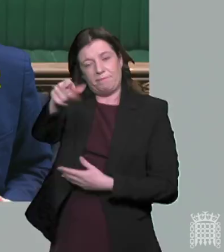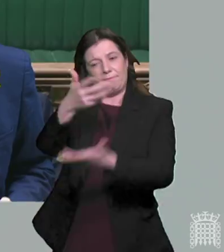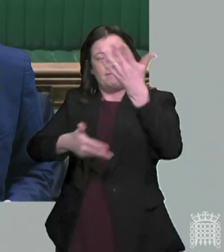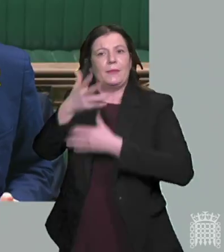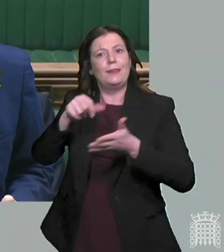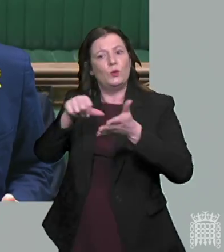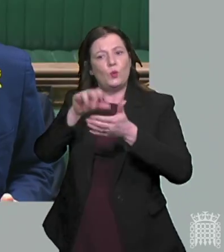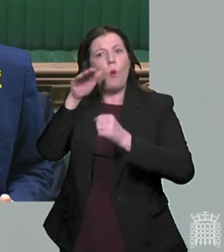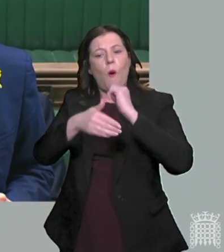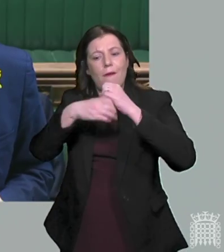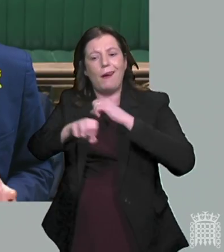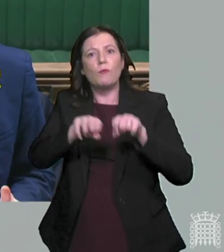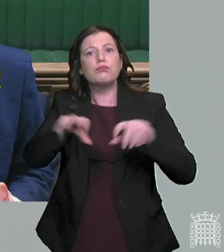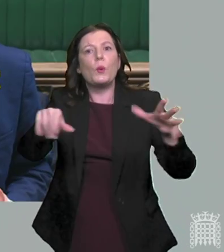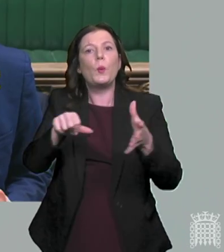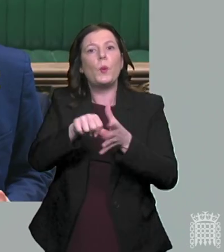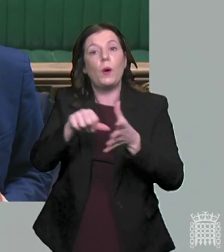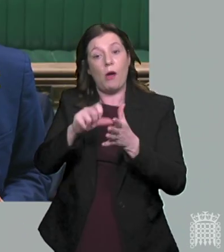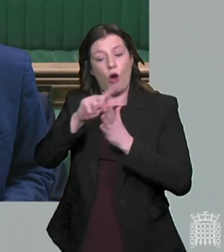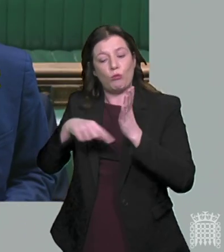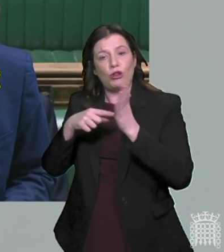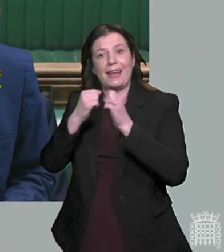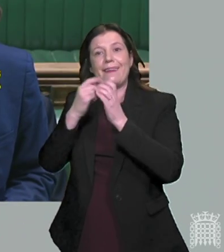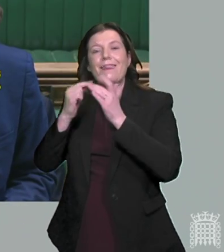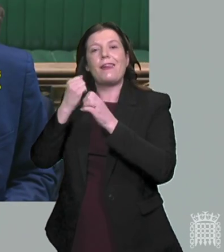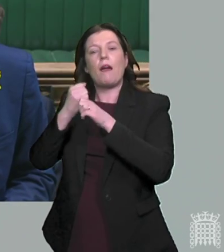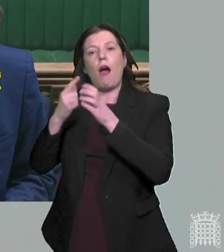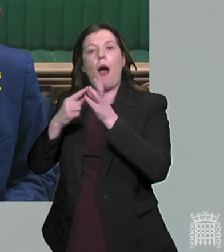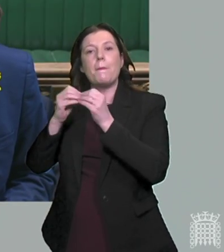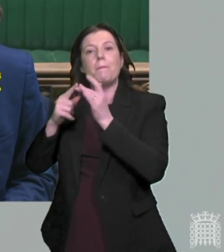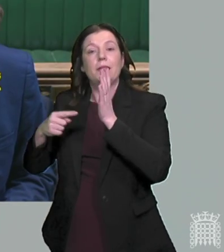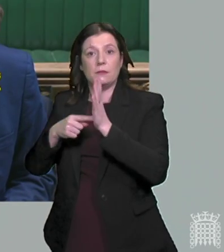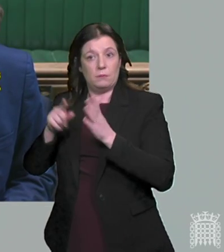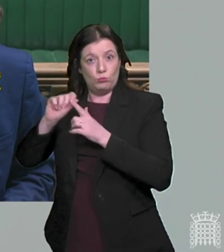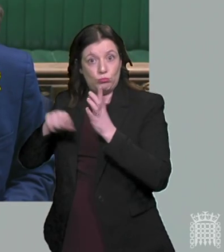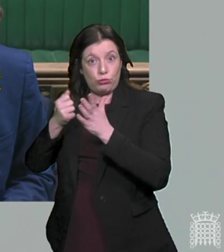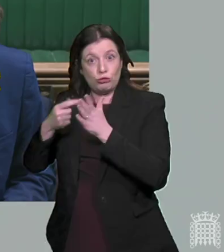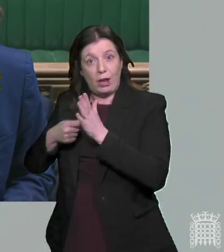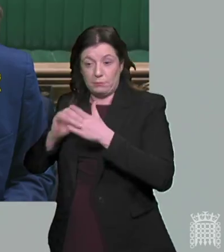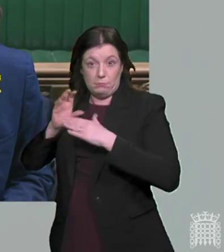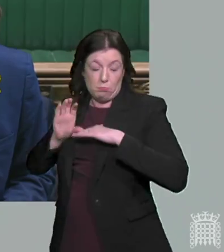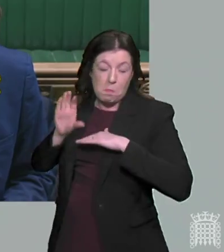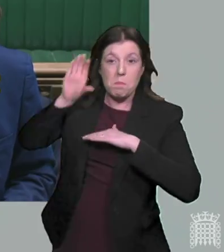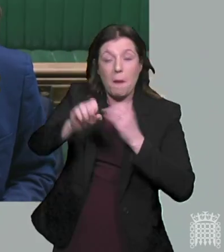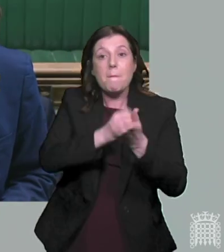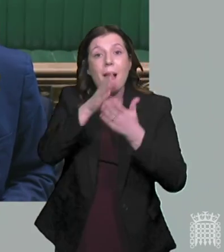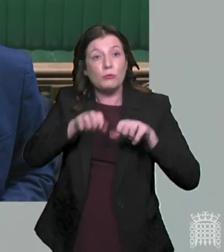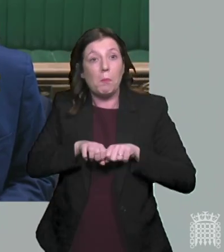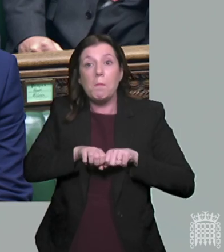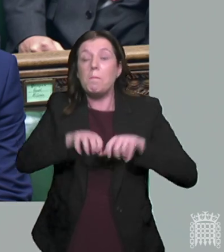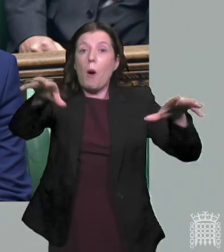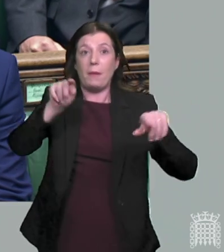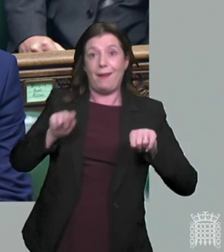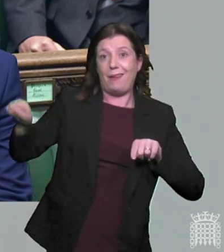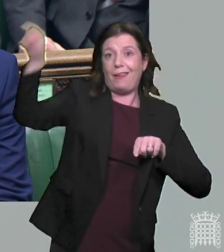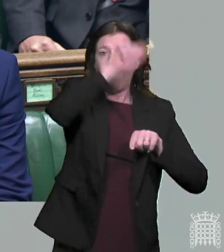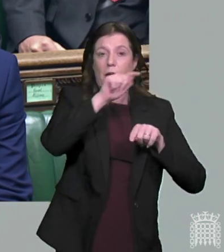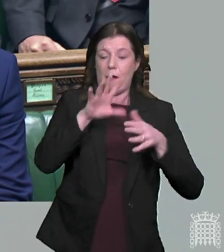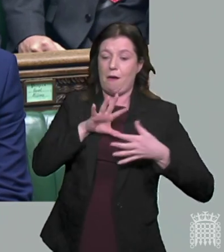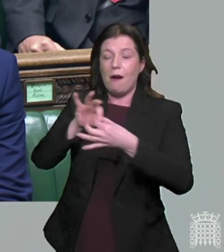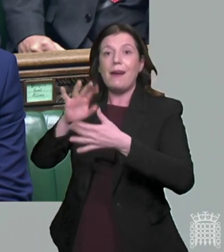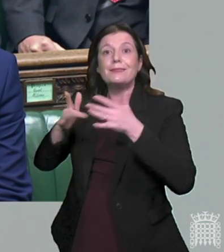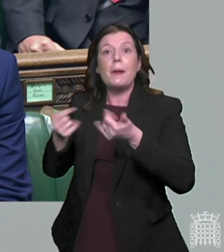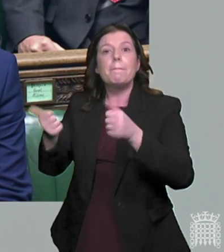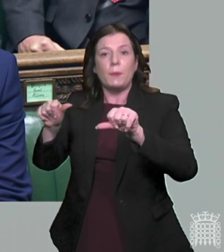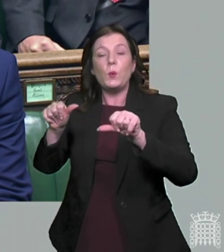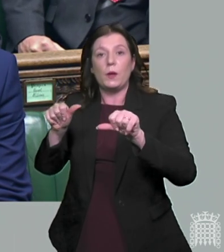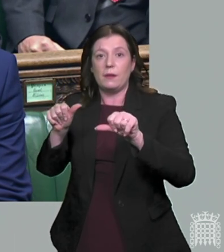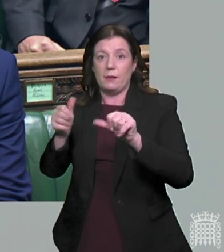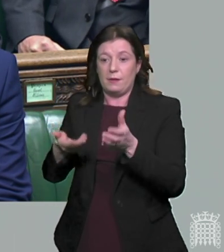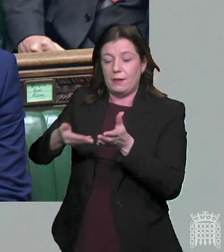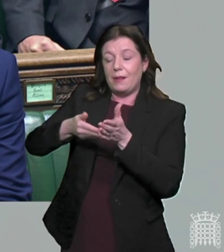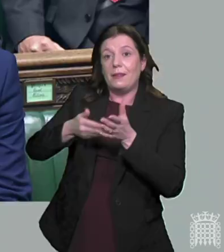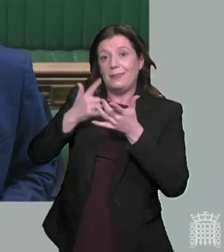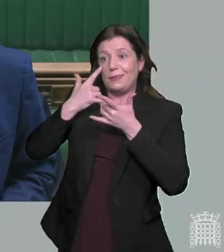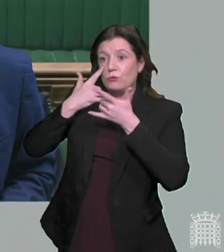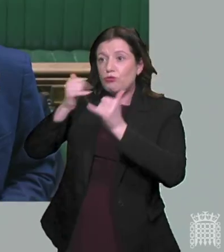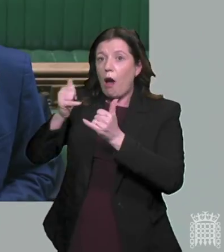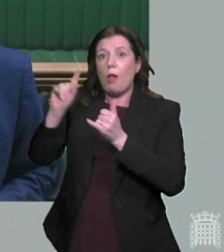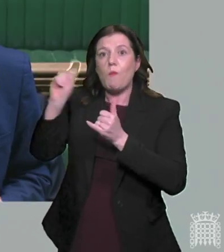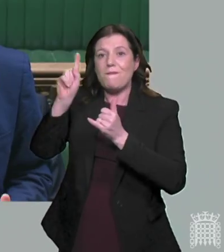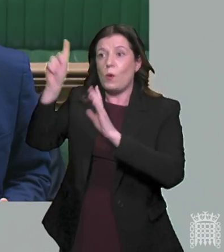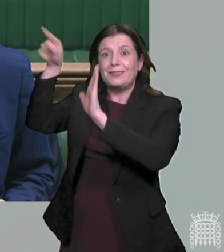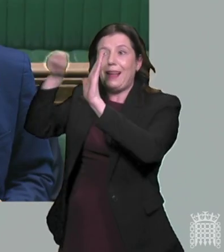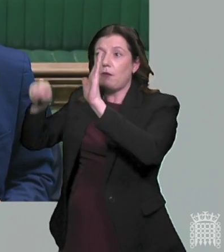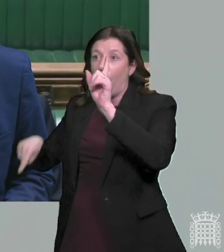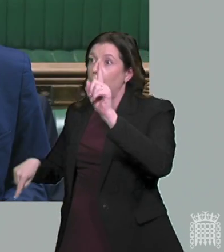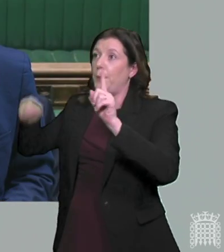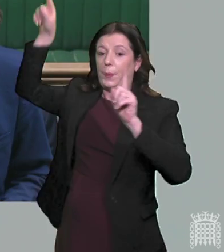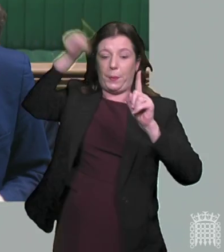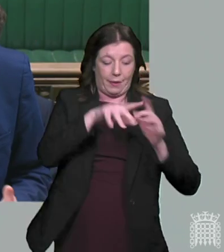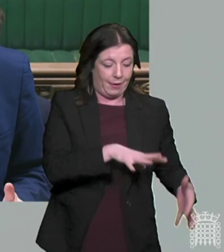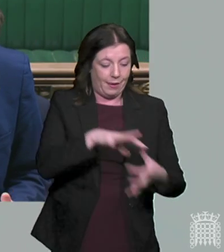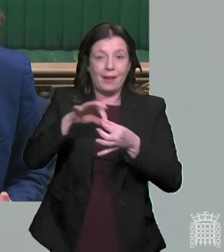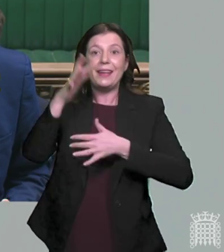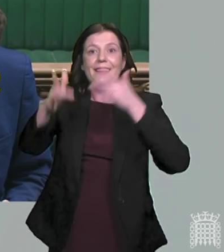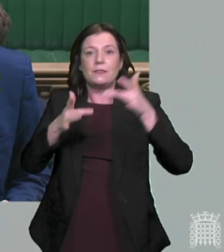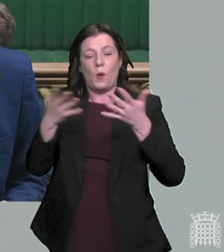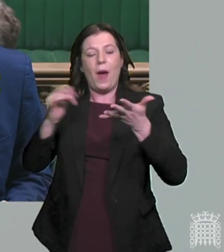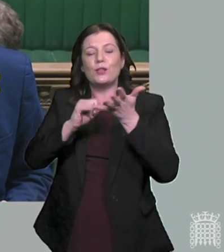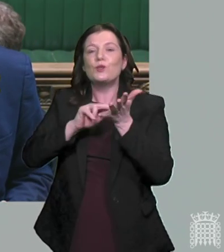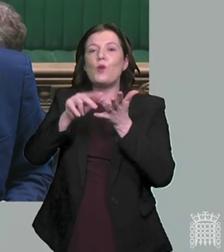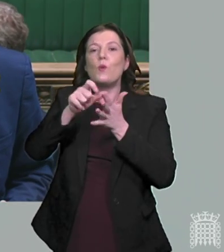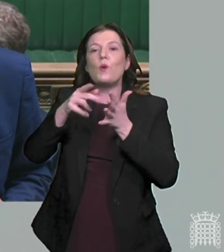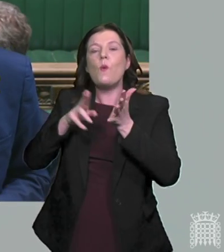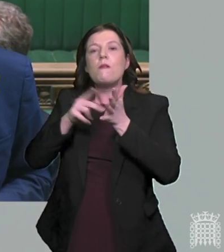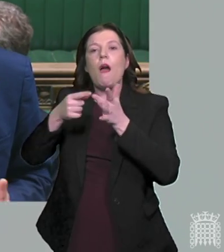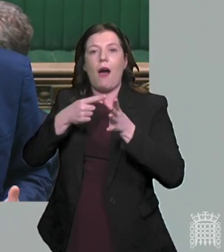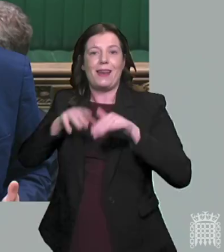Let me reiterate that we have Project Gigabit, which is an ambitious £5 billion project to reach the hardest-to-reach areas outside of the commercial scope, and also the Alpha trials using satellites, two of which are in Snowdonia National Park.